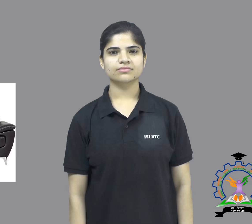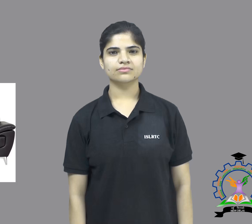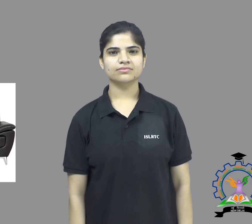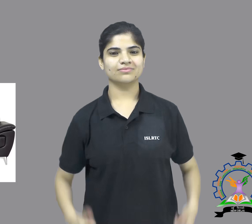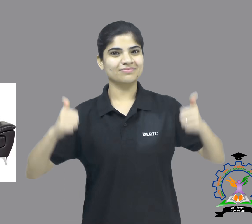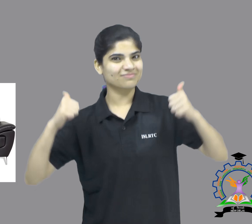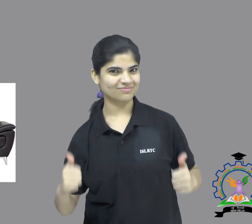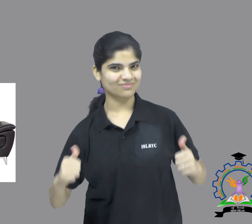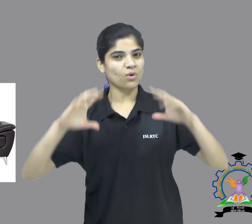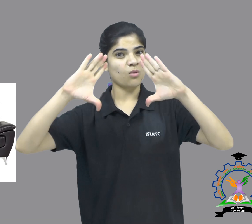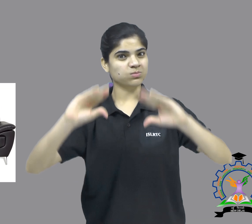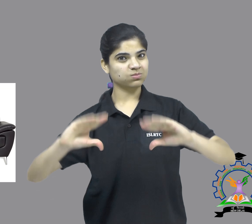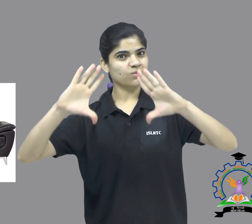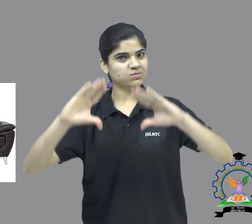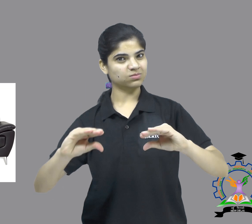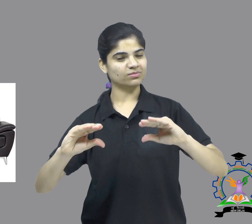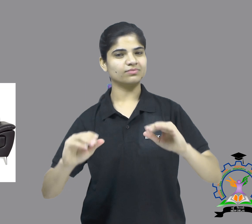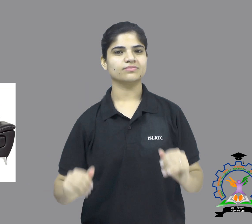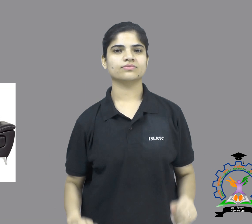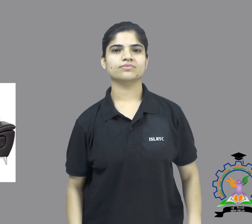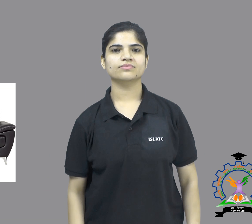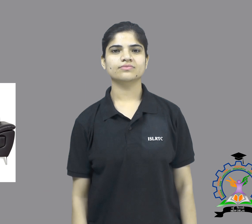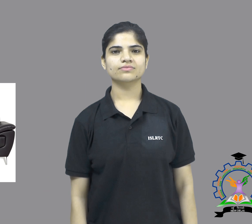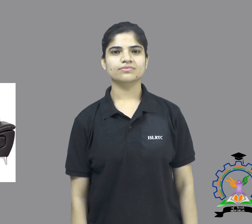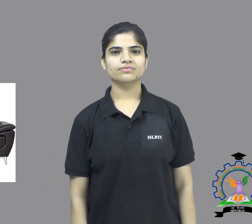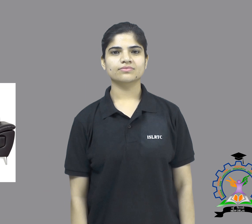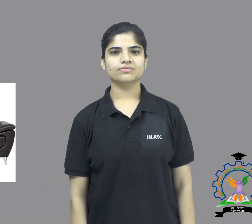Sofa